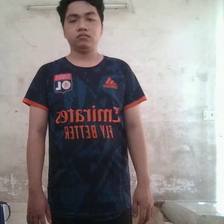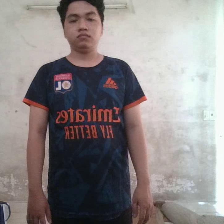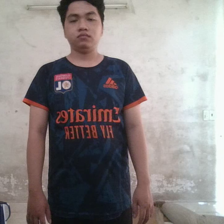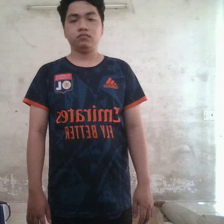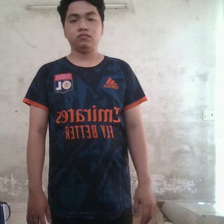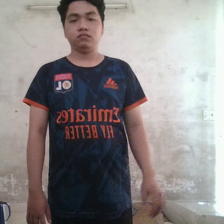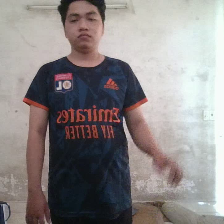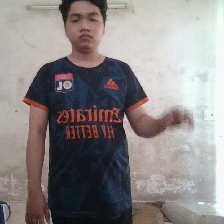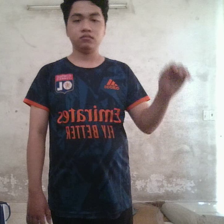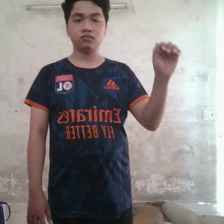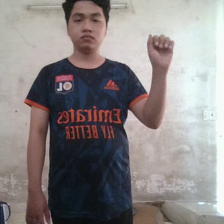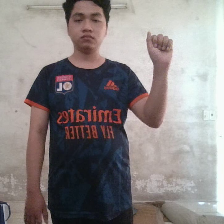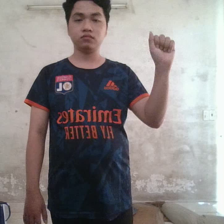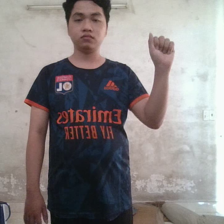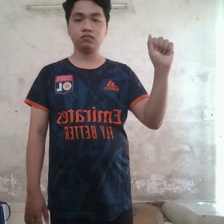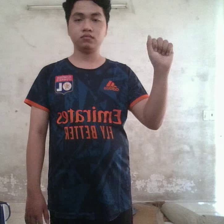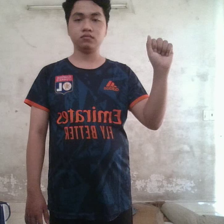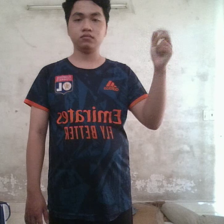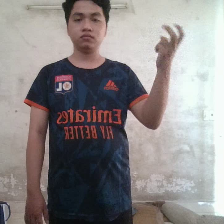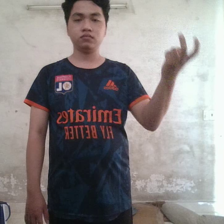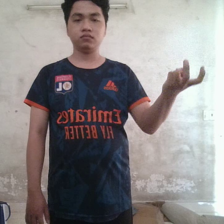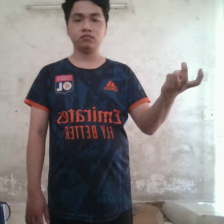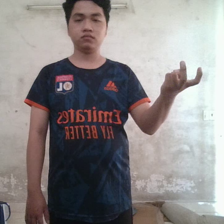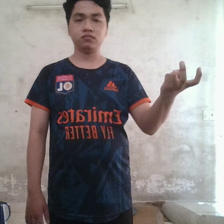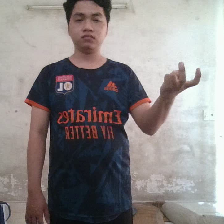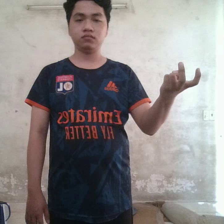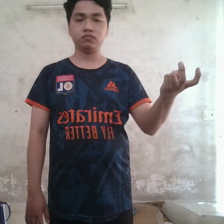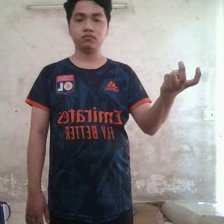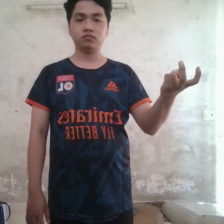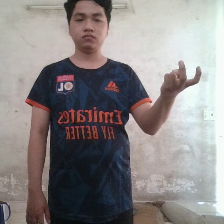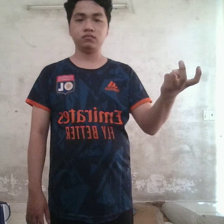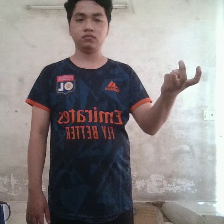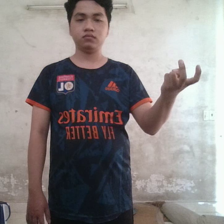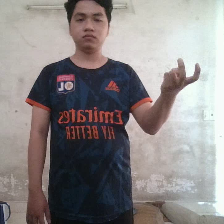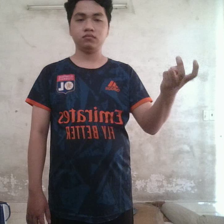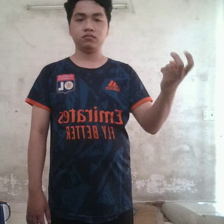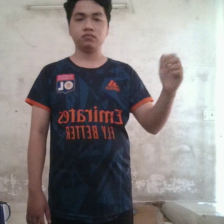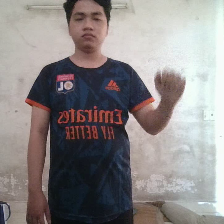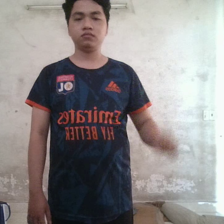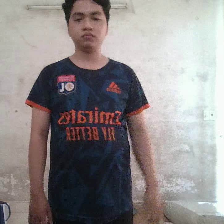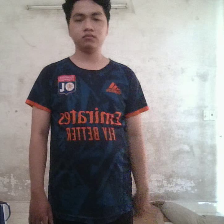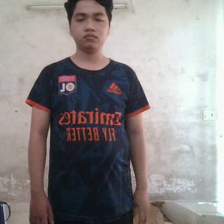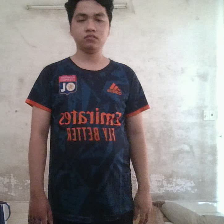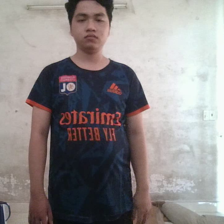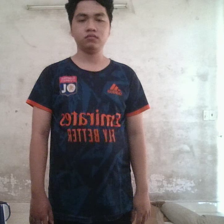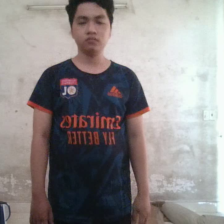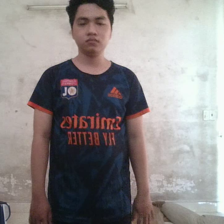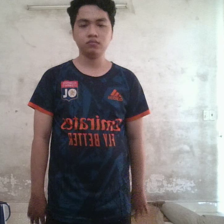ă